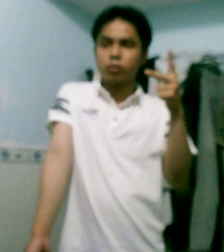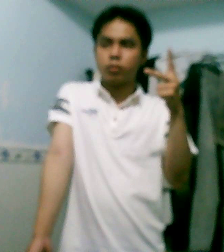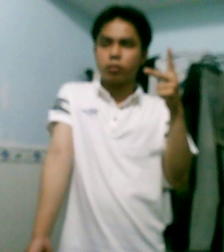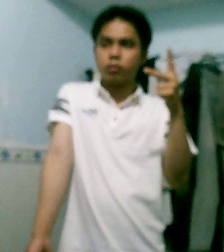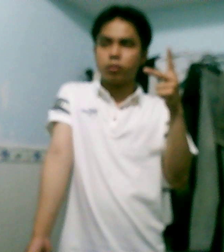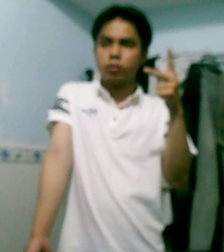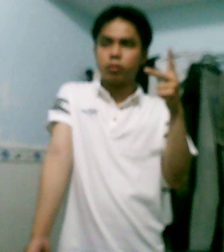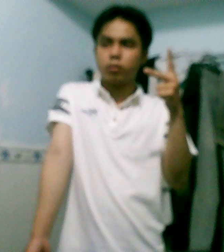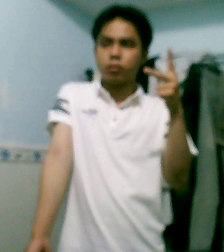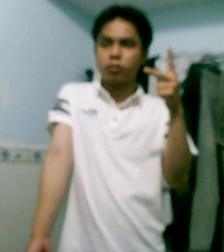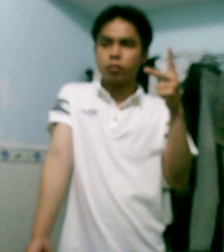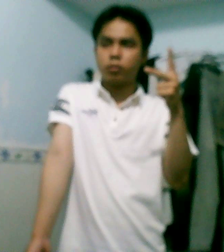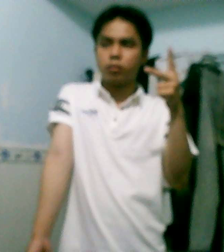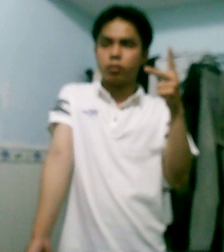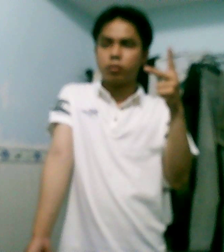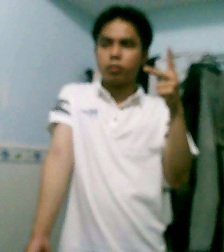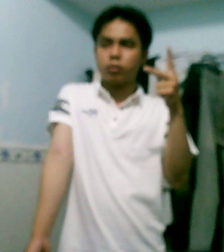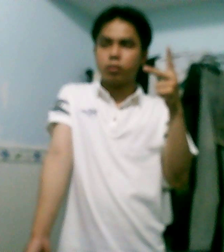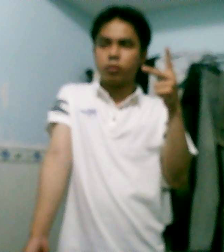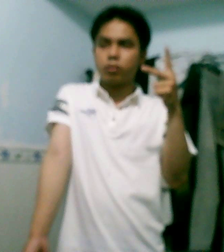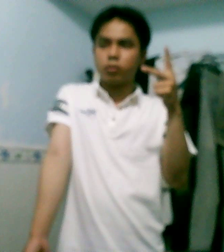k